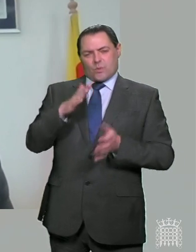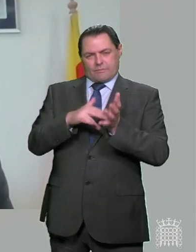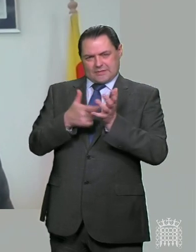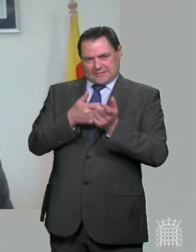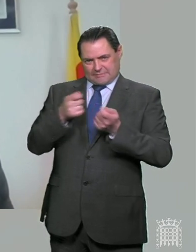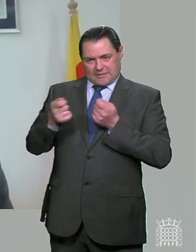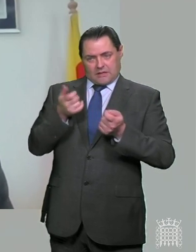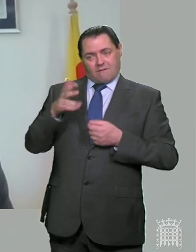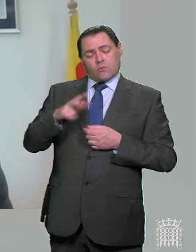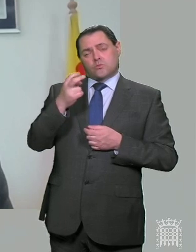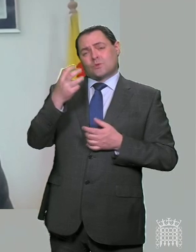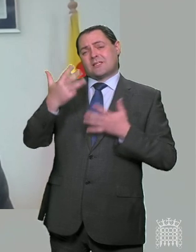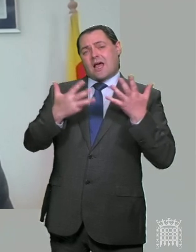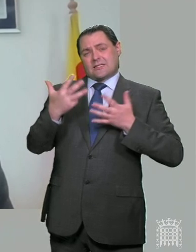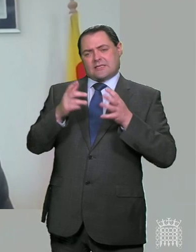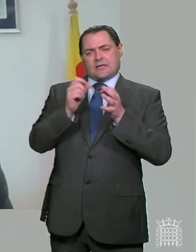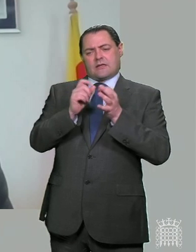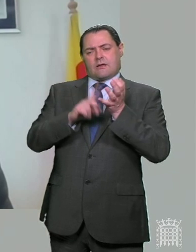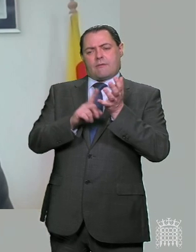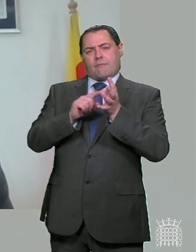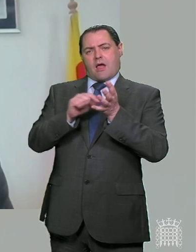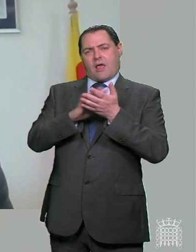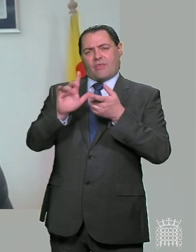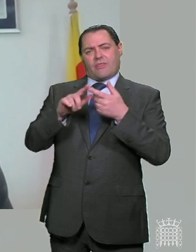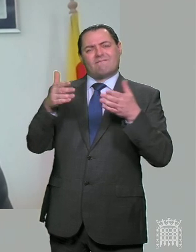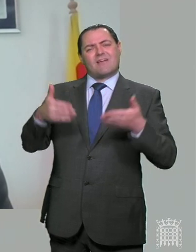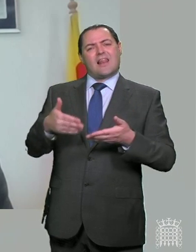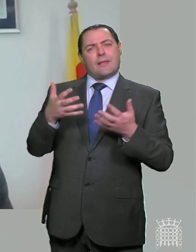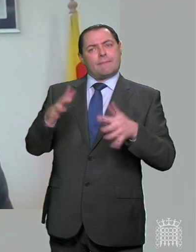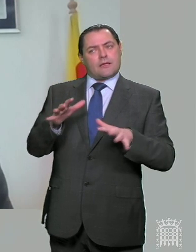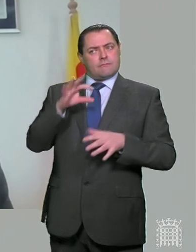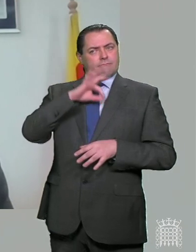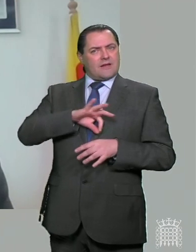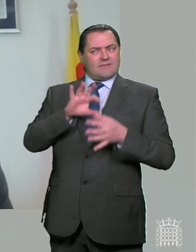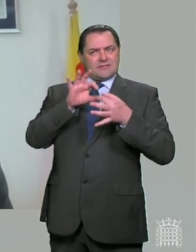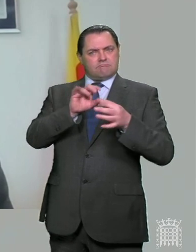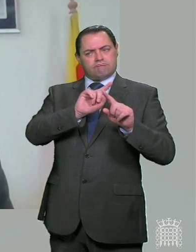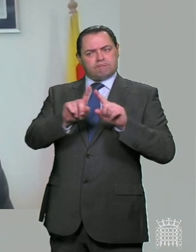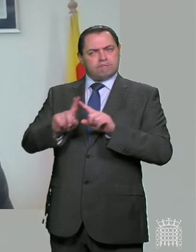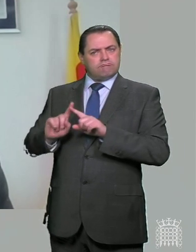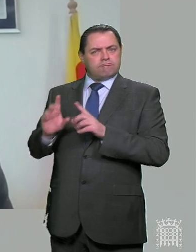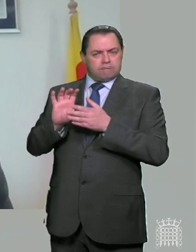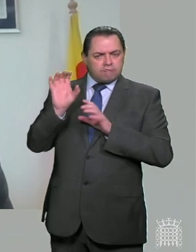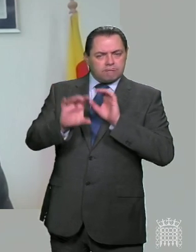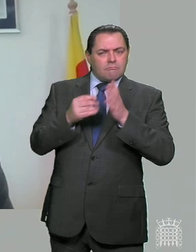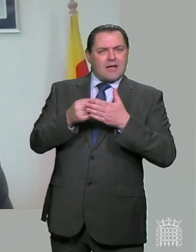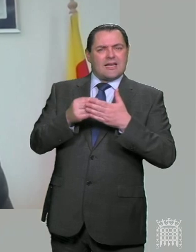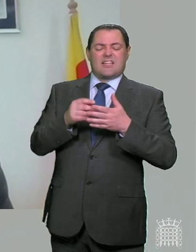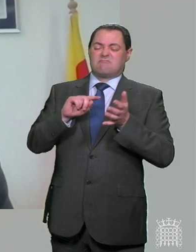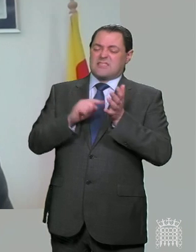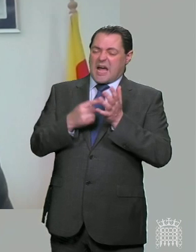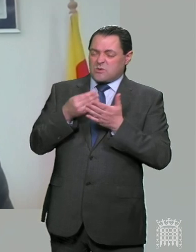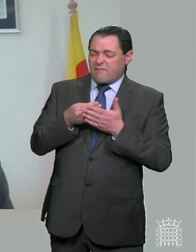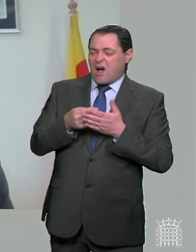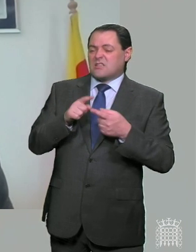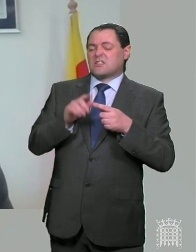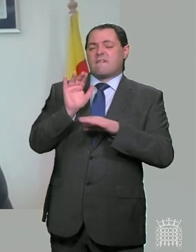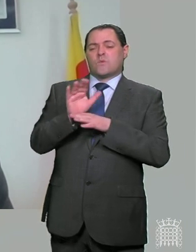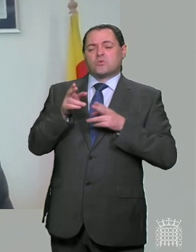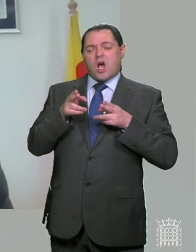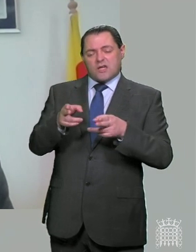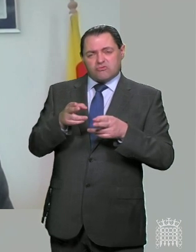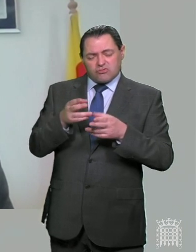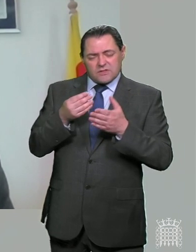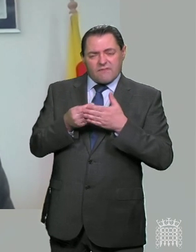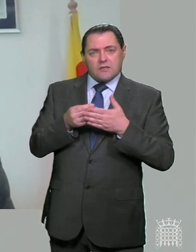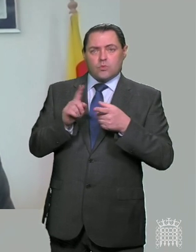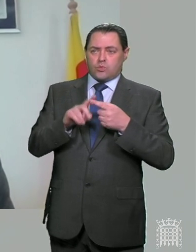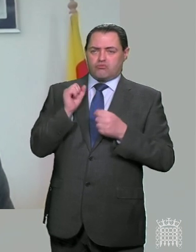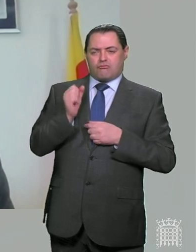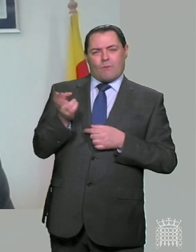Since 2019 Blyth Valley has benefited from significant investment for levelling up, including the towns fund, the future high streets fund, and the reinstatement of the rail line.